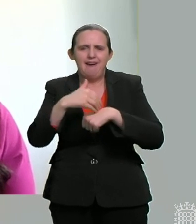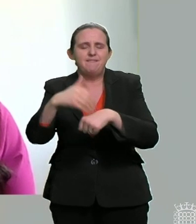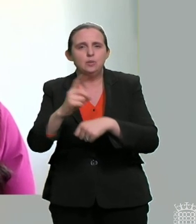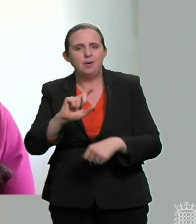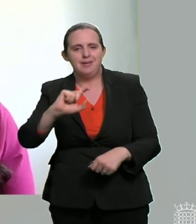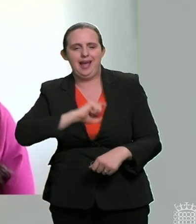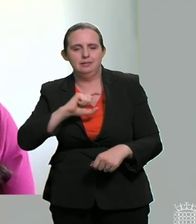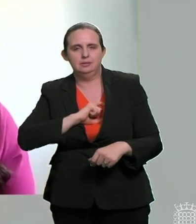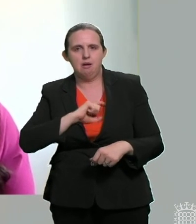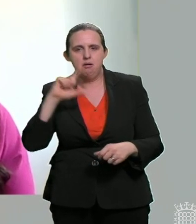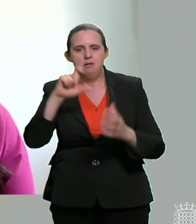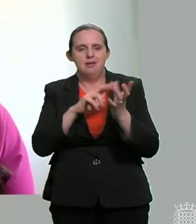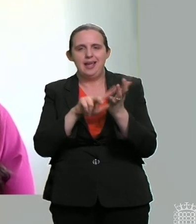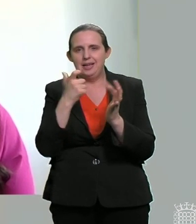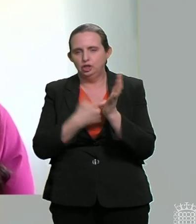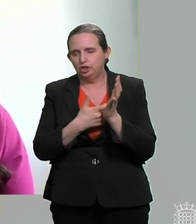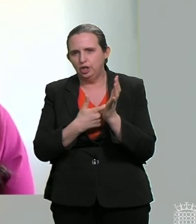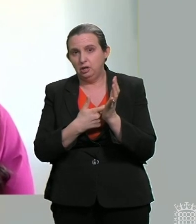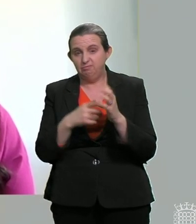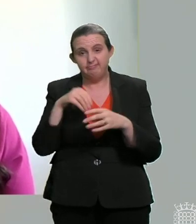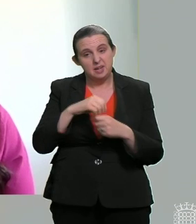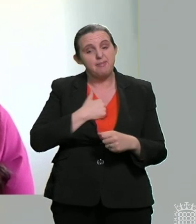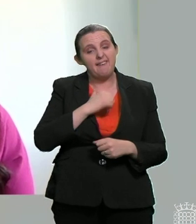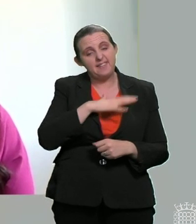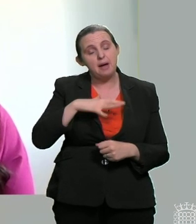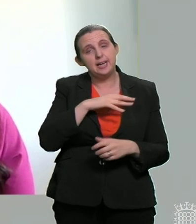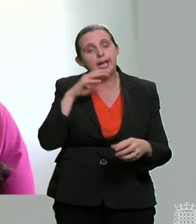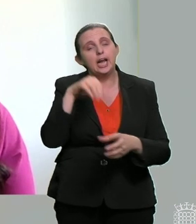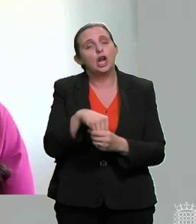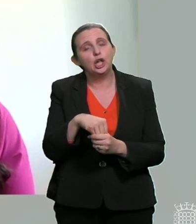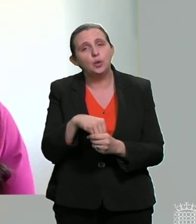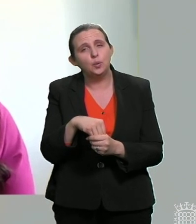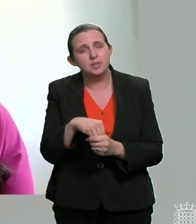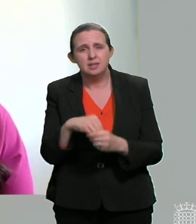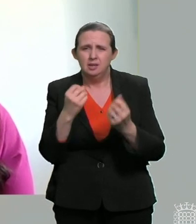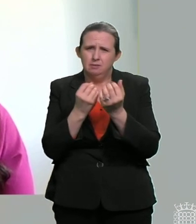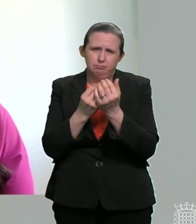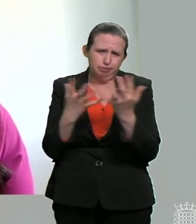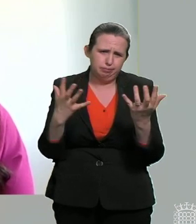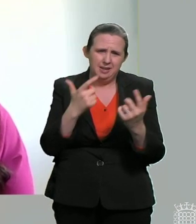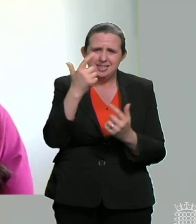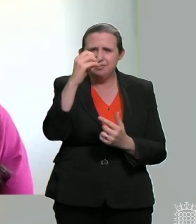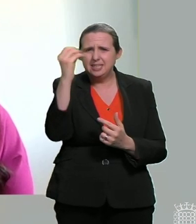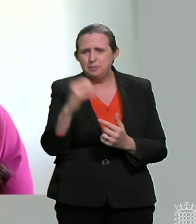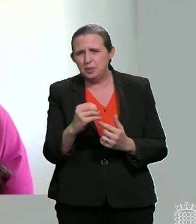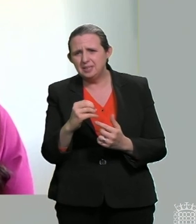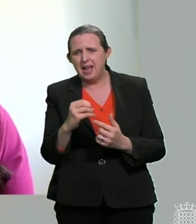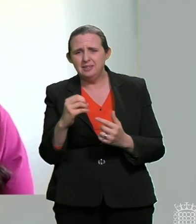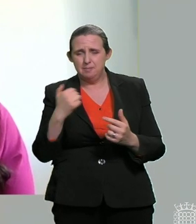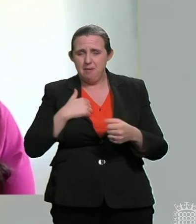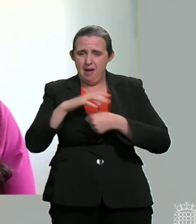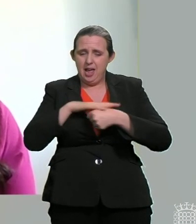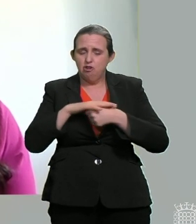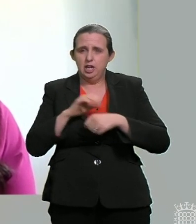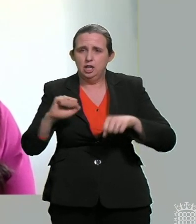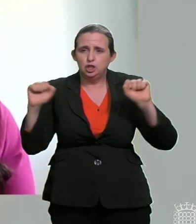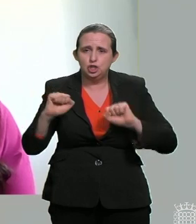According to research by Macmillan Cancer Support, there are over 70 people in my constituency and 50,000 across the UK with a missing cancer diagnosis.